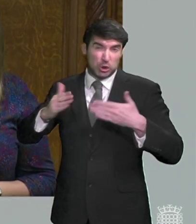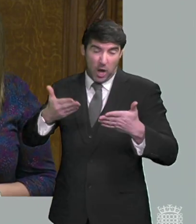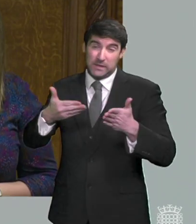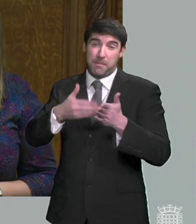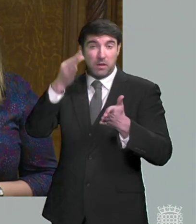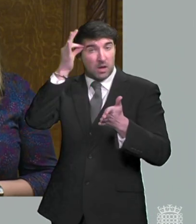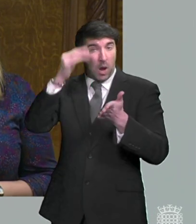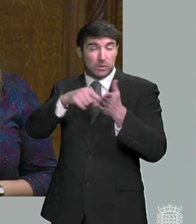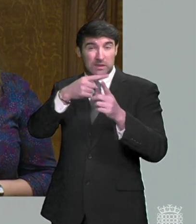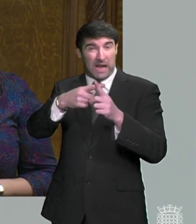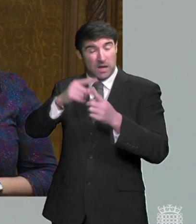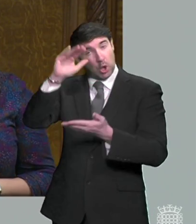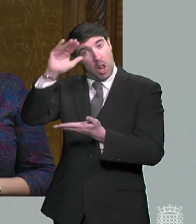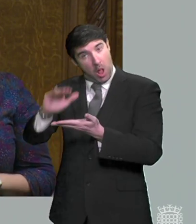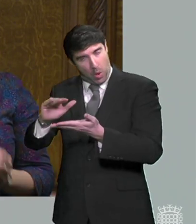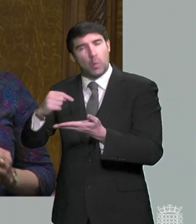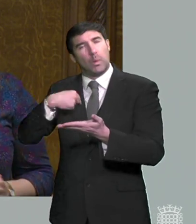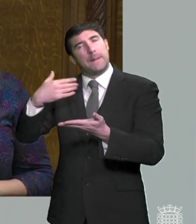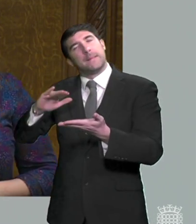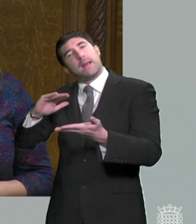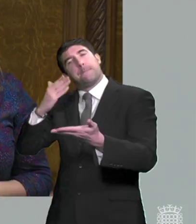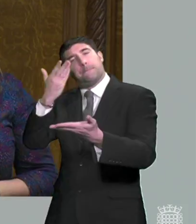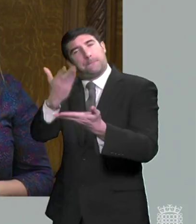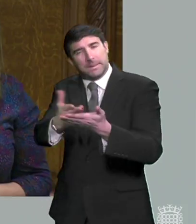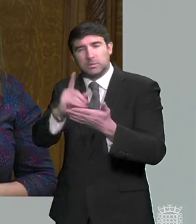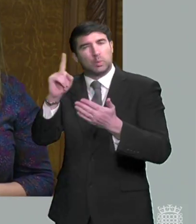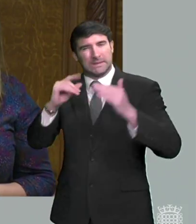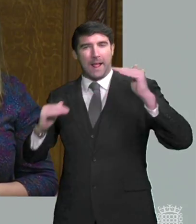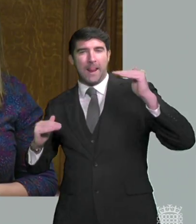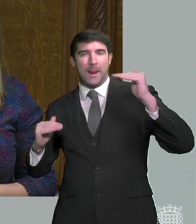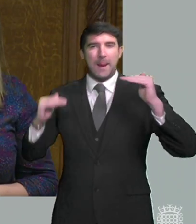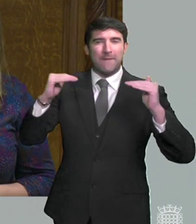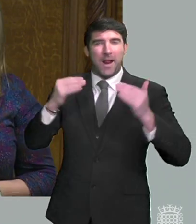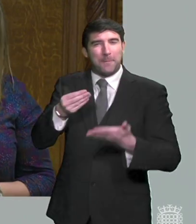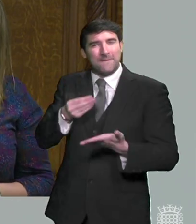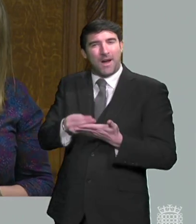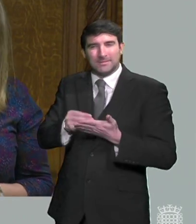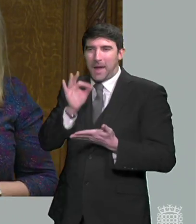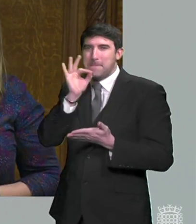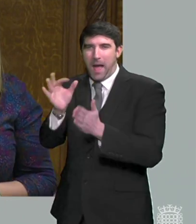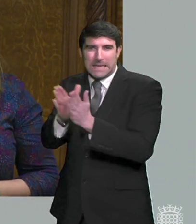We have put in a bid to the levelling-up fund, and I know that that money would make such an incredible difference to my constituents.